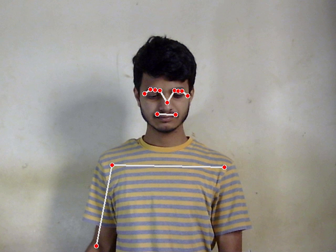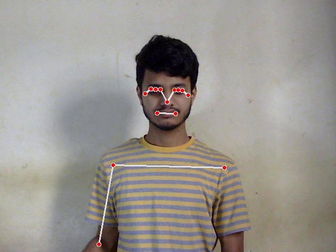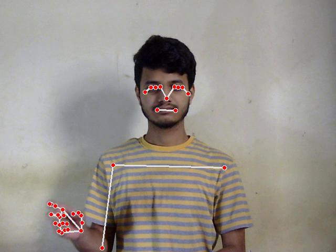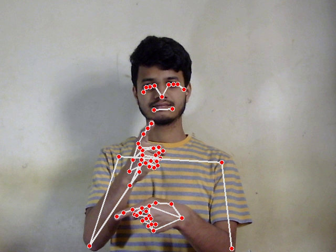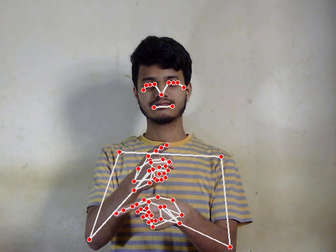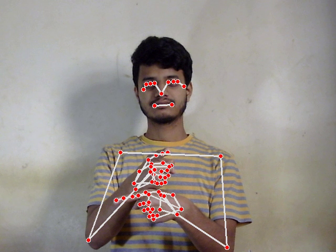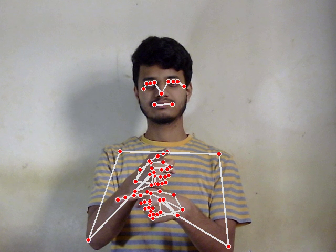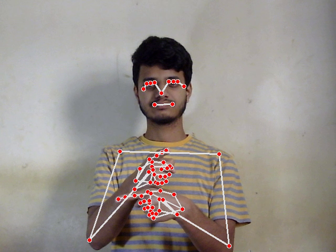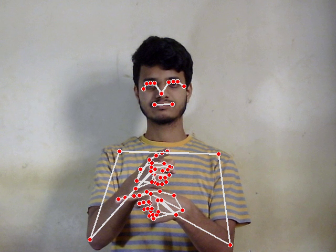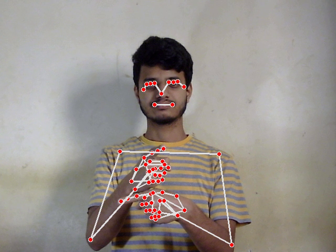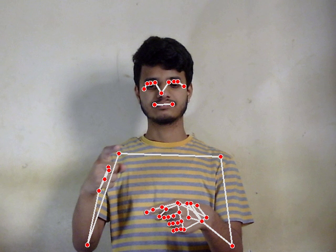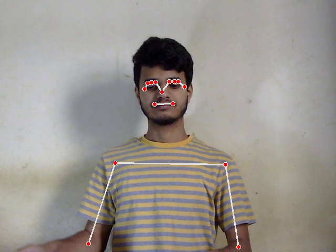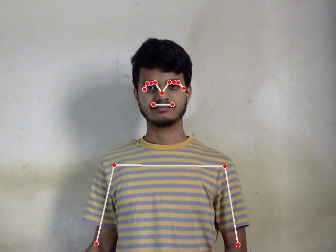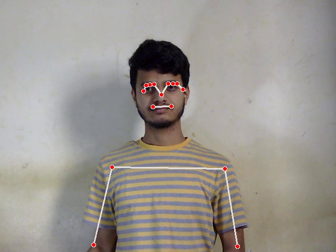right